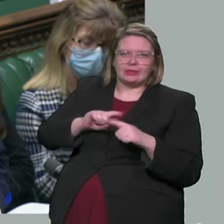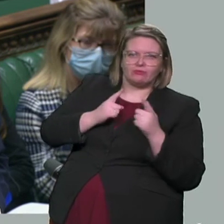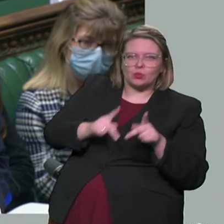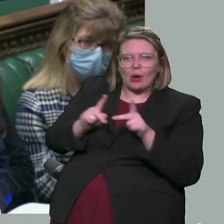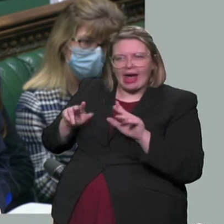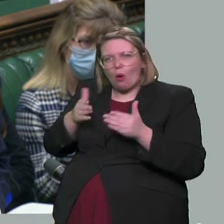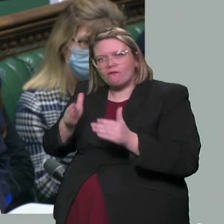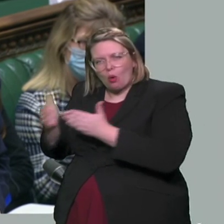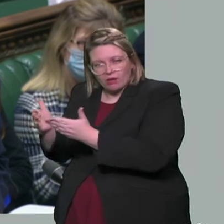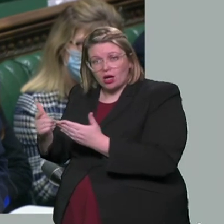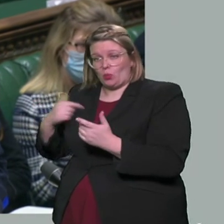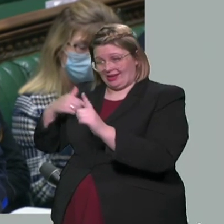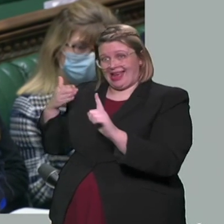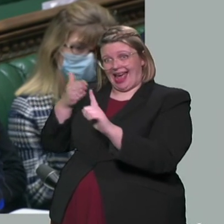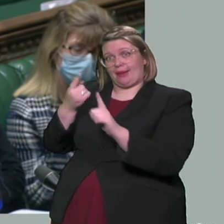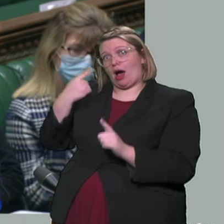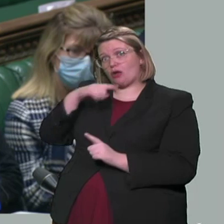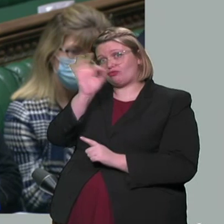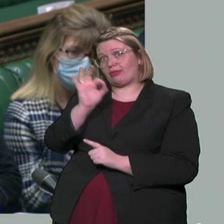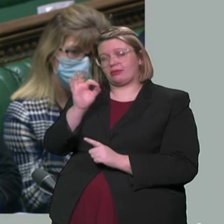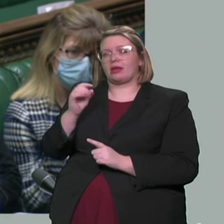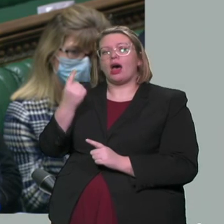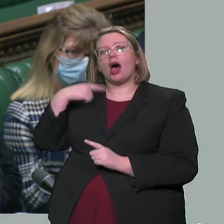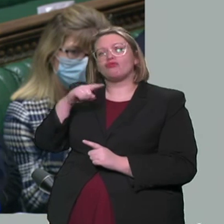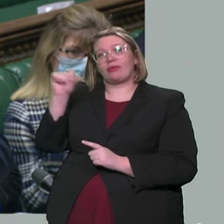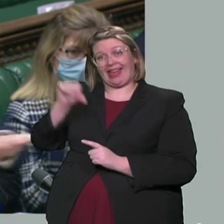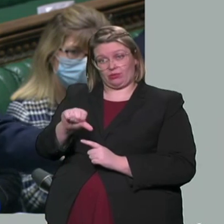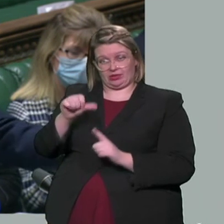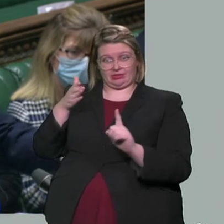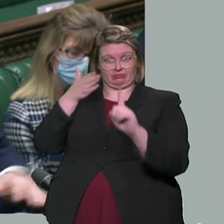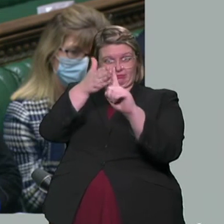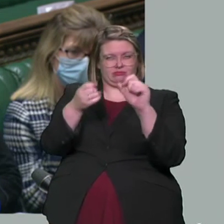We have targeted the 100,000 that we have in mind.